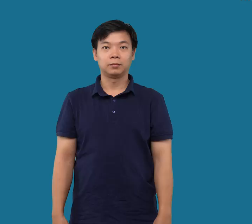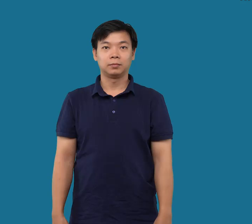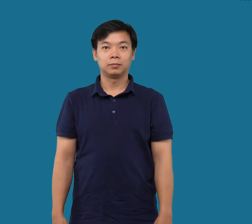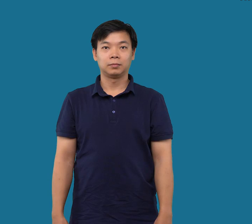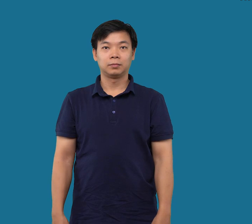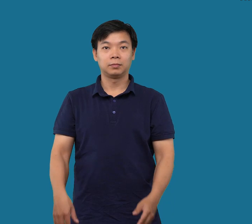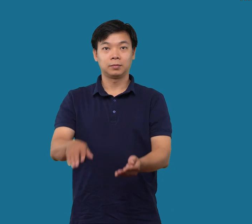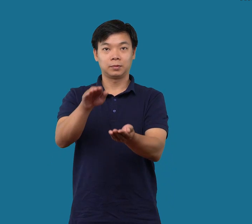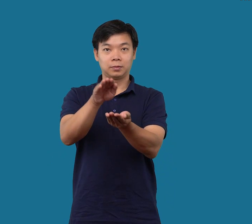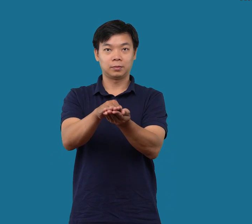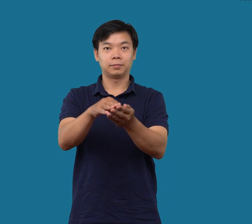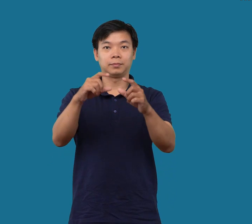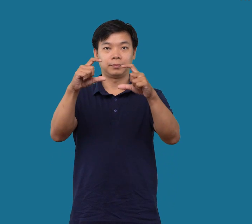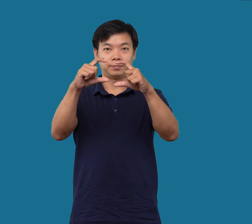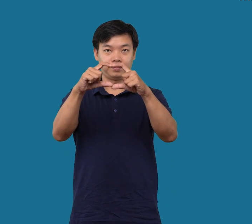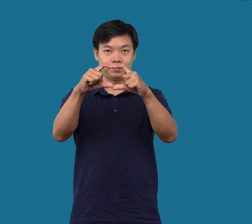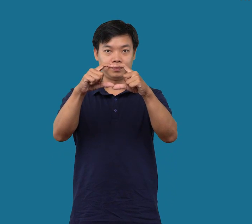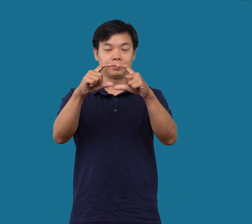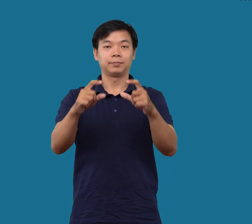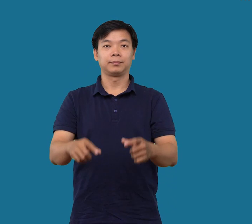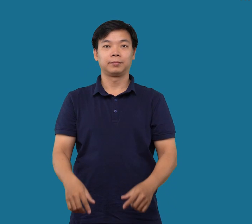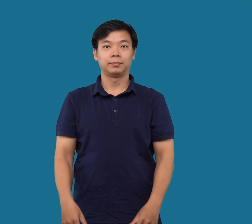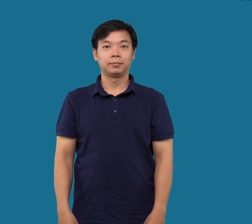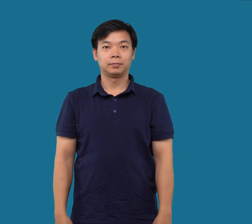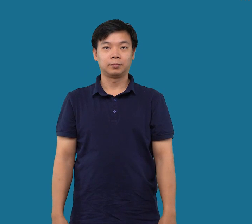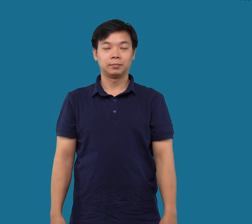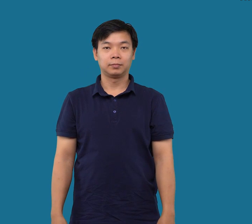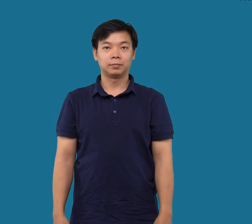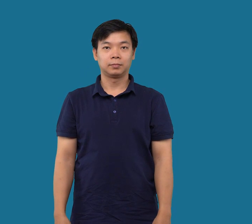hình lập phương